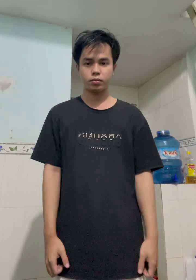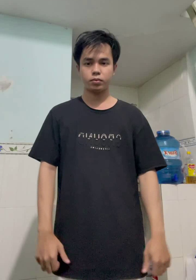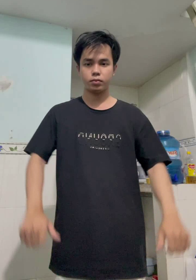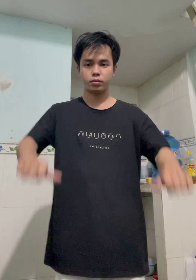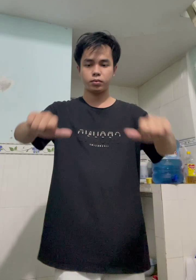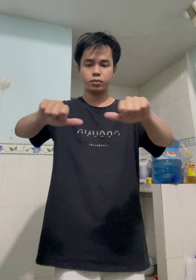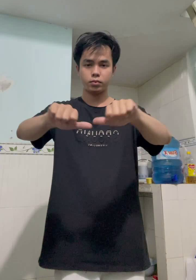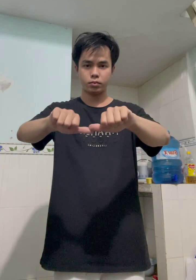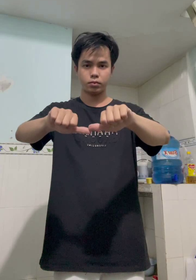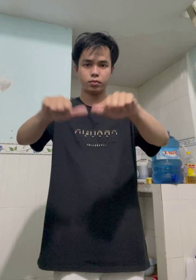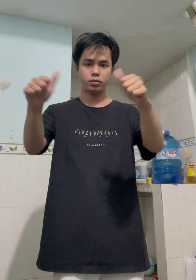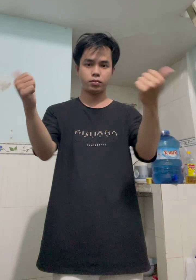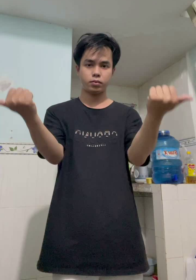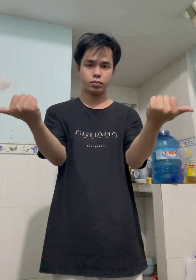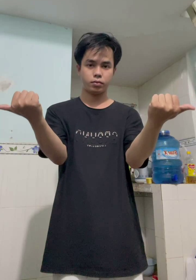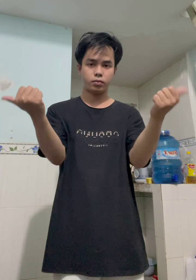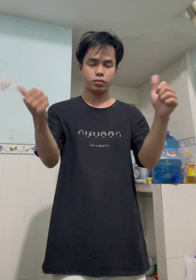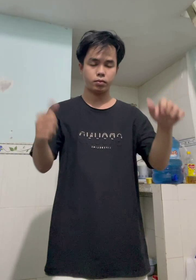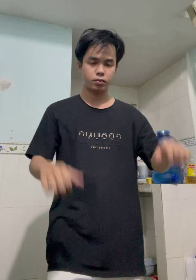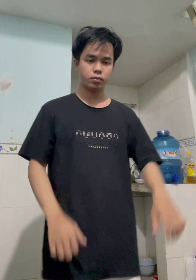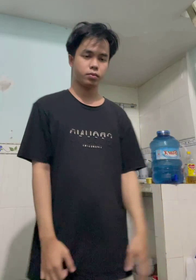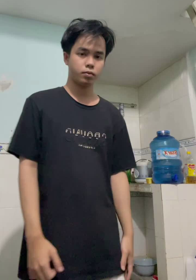o dau